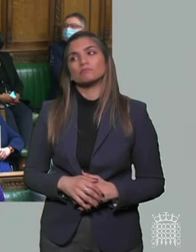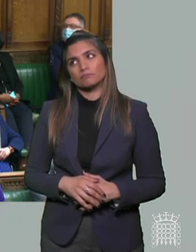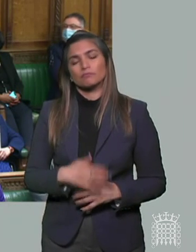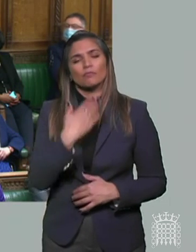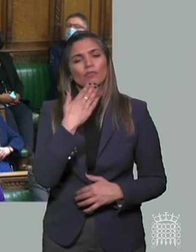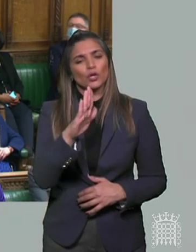Three weeks ago, the chair